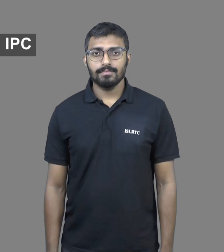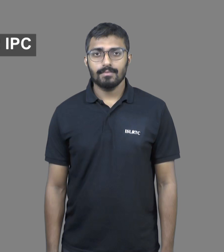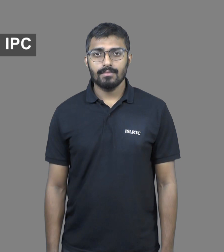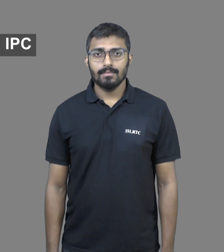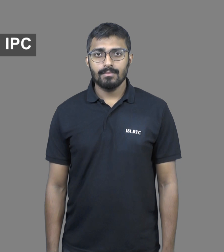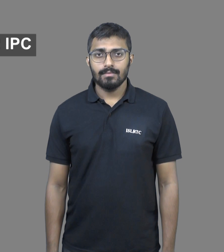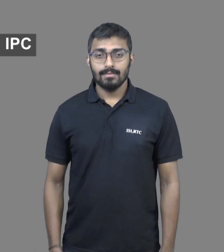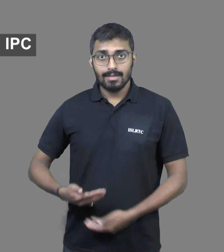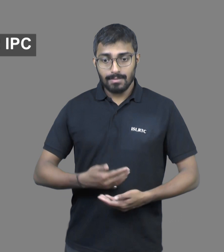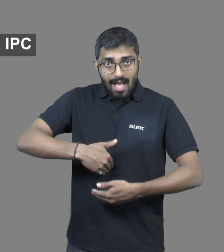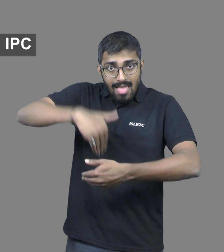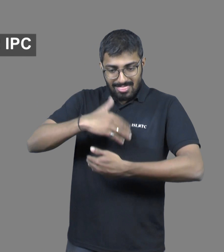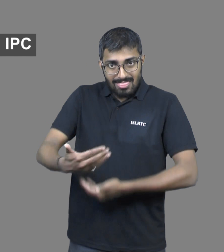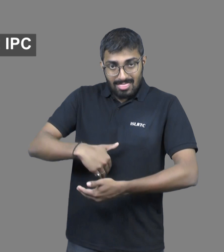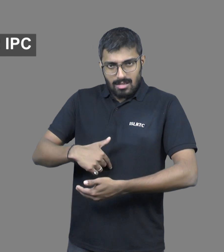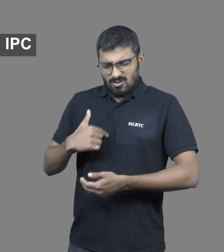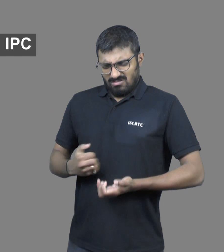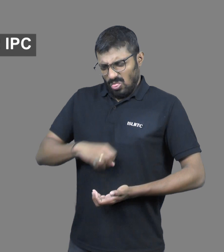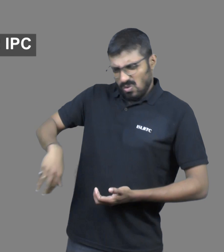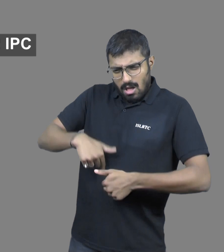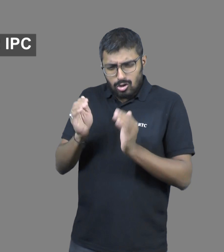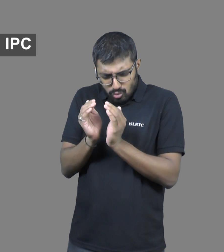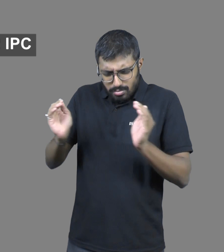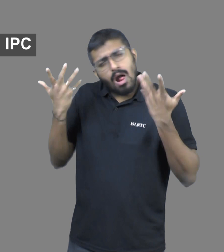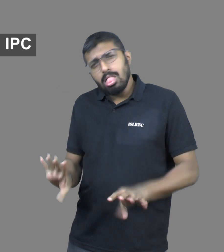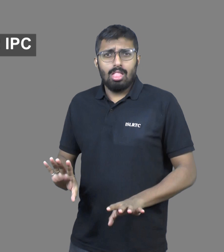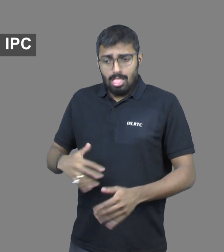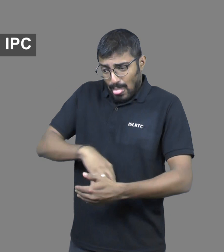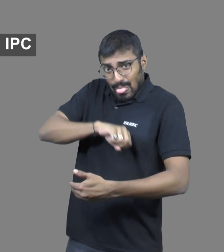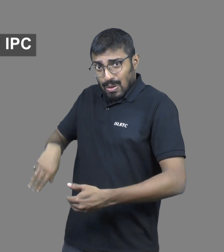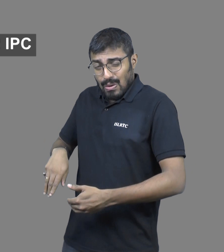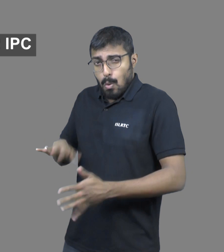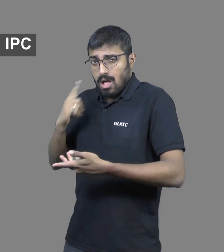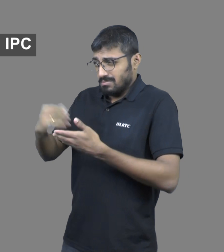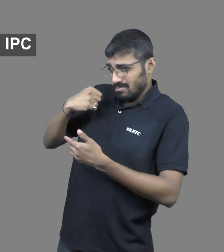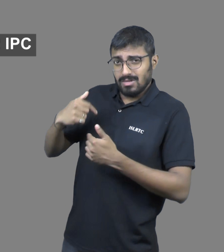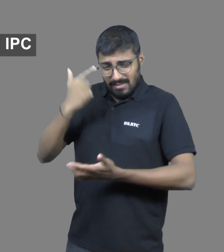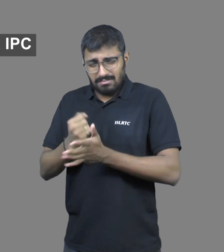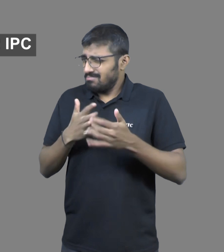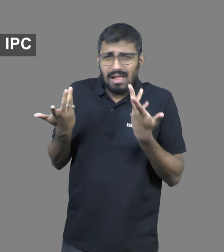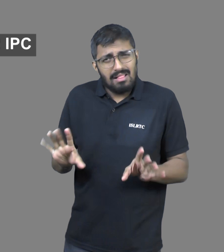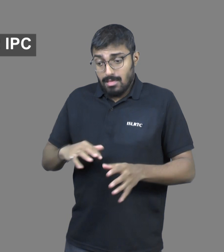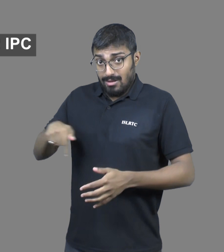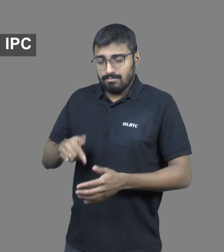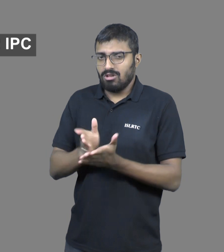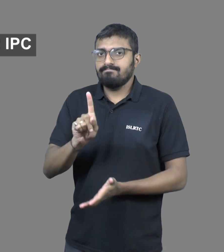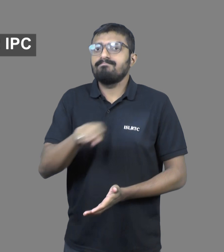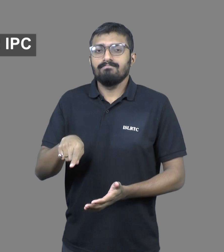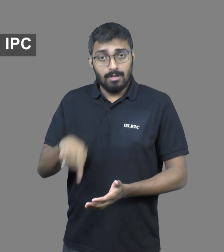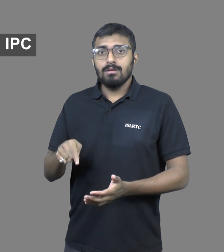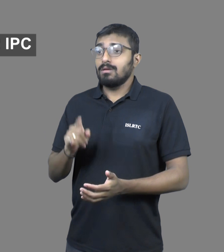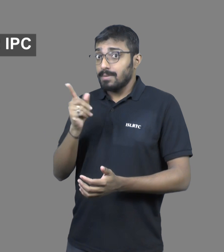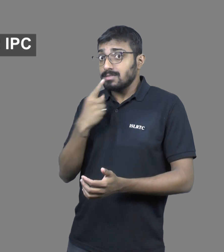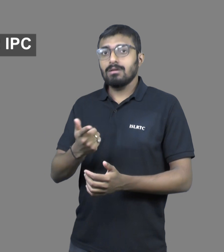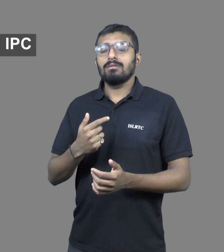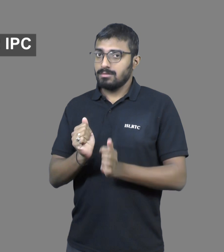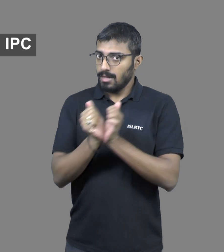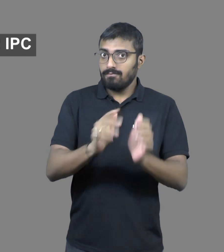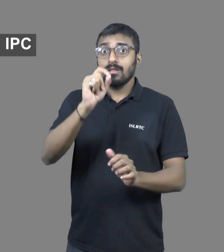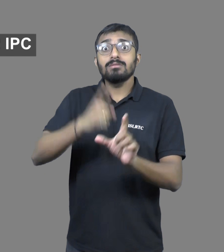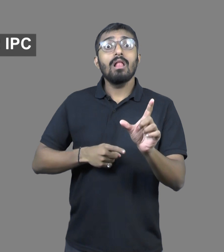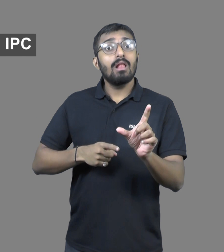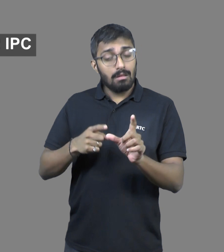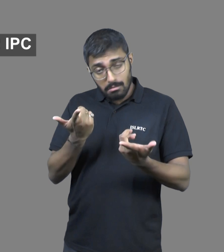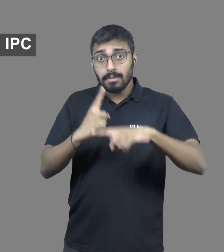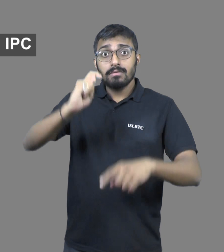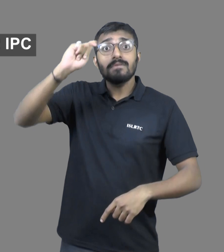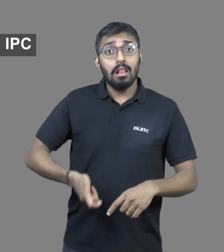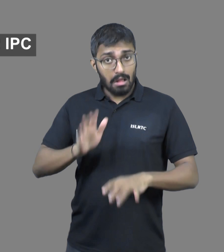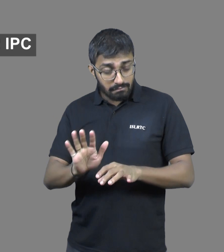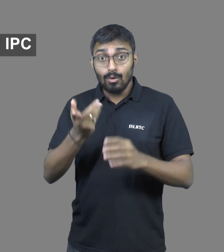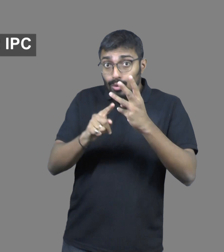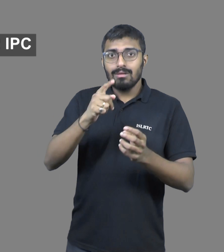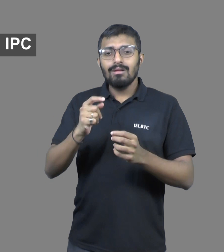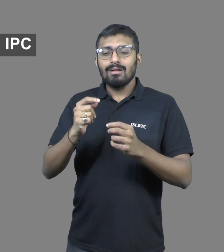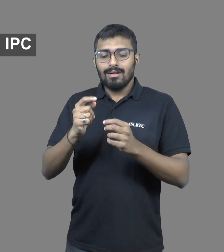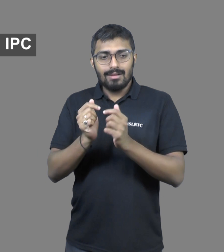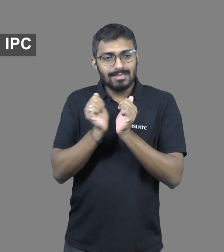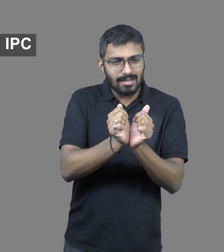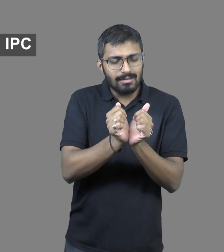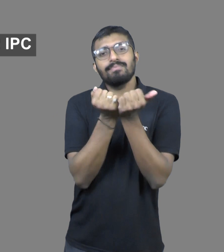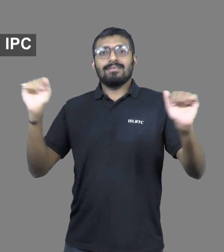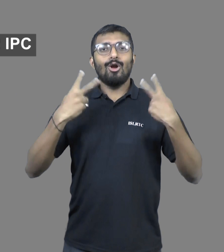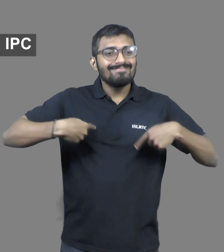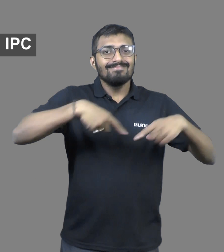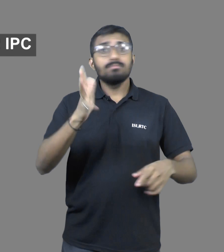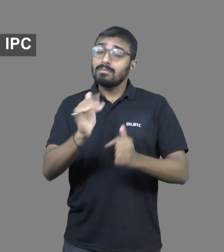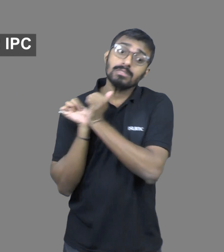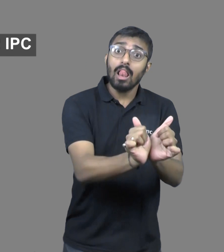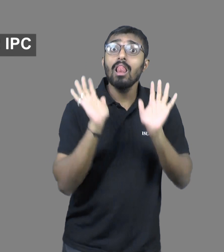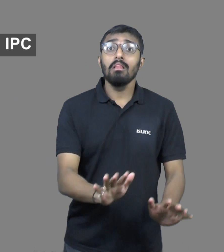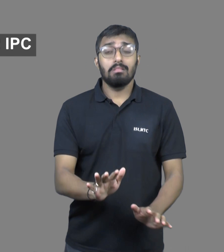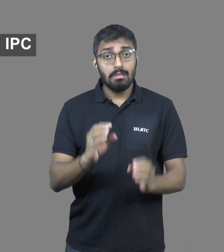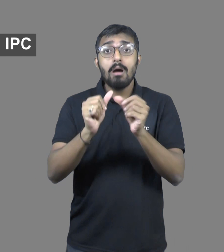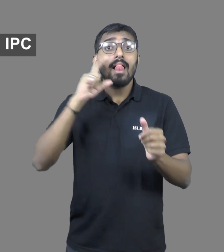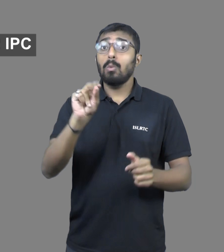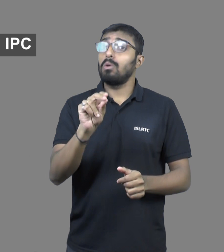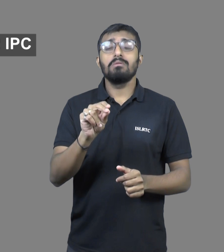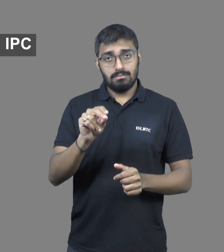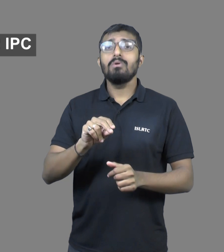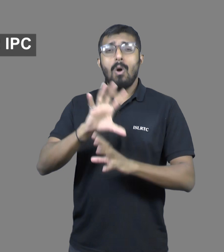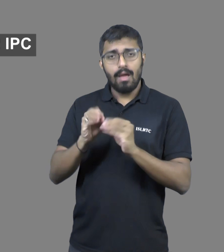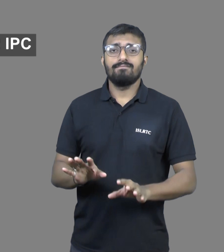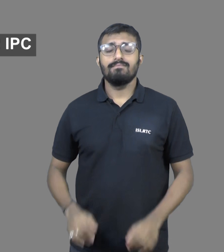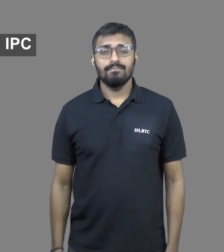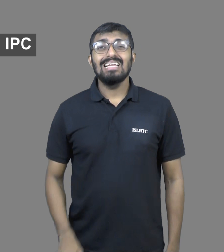Section 312 IPC